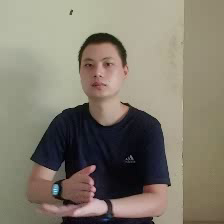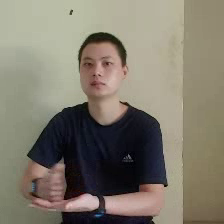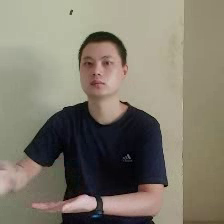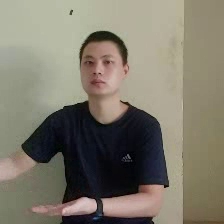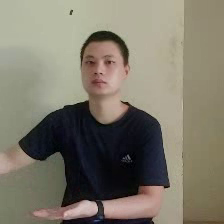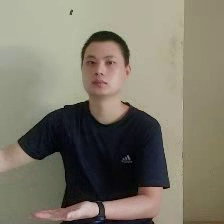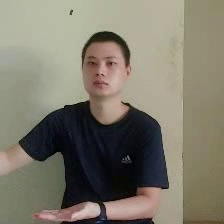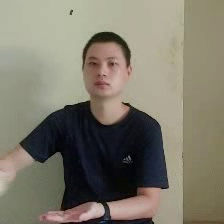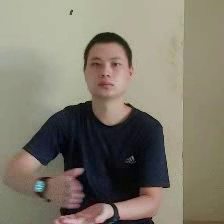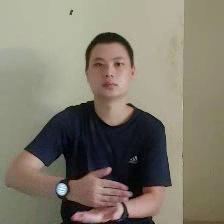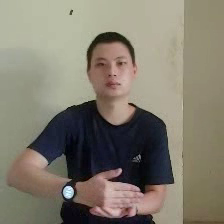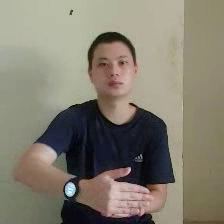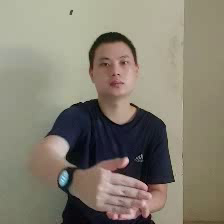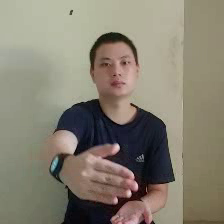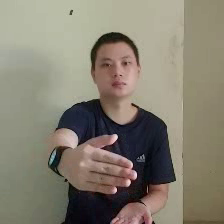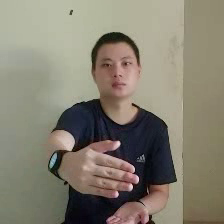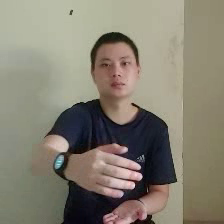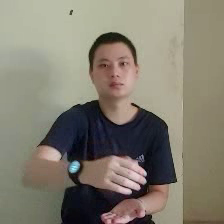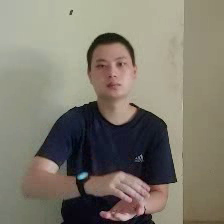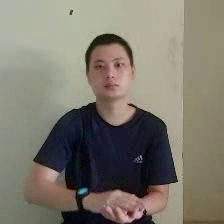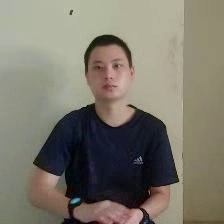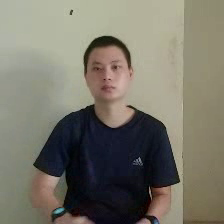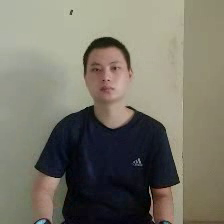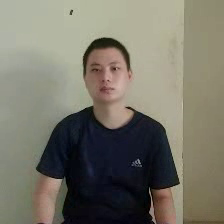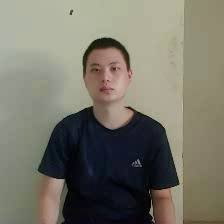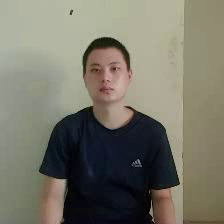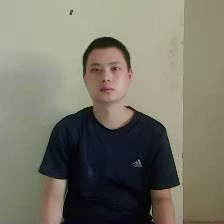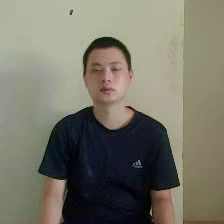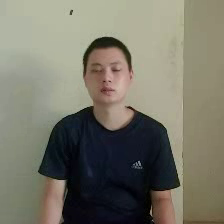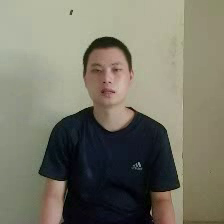San sẻ